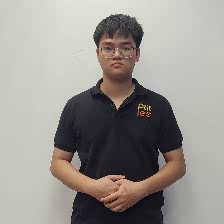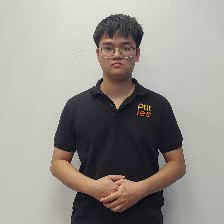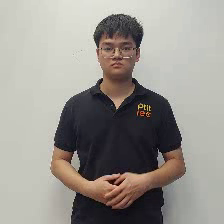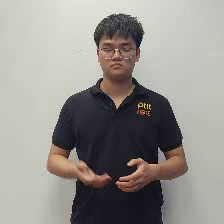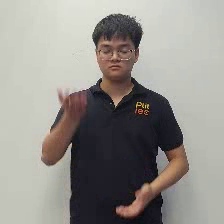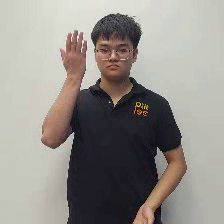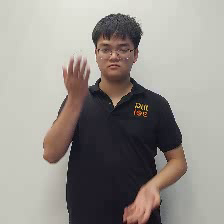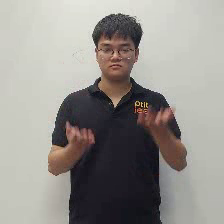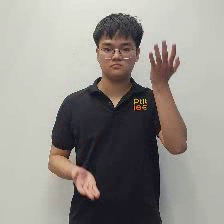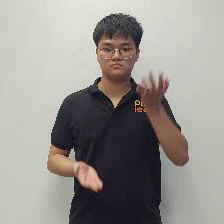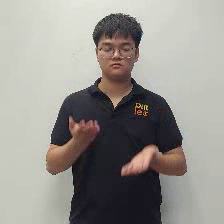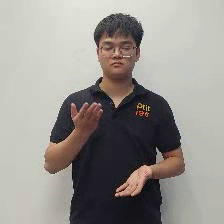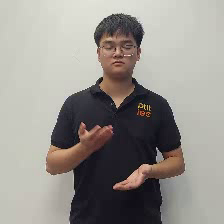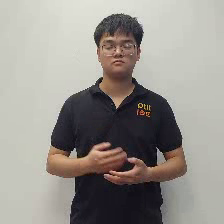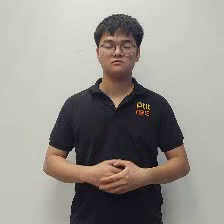Có thể